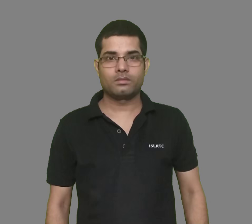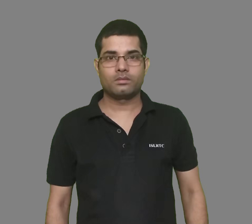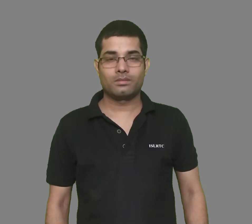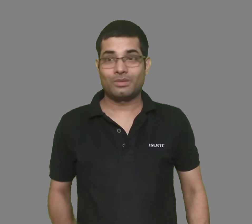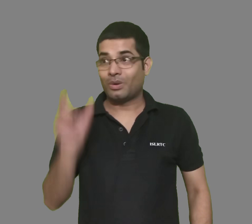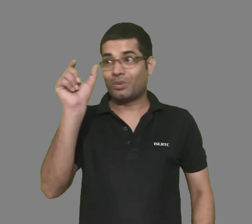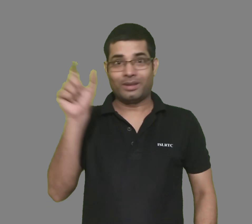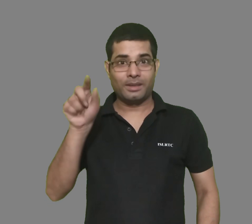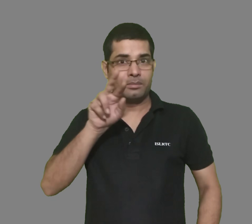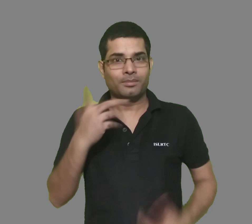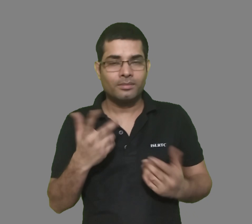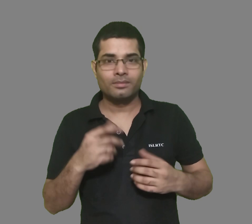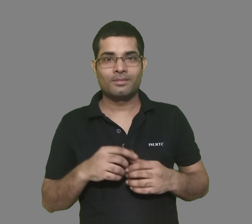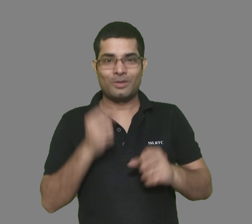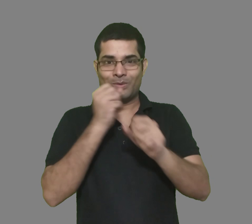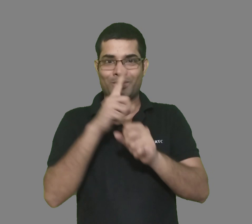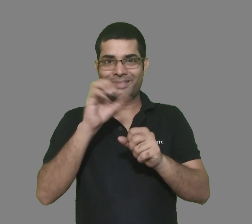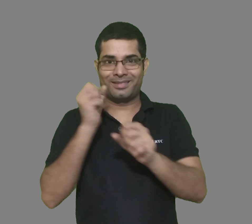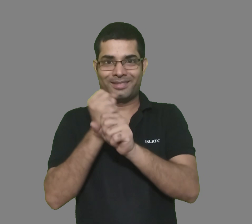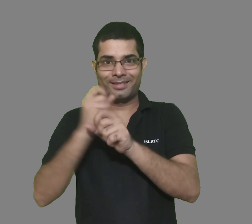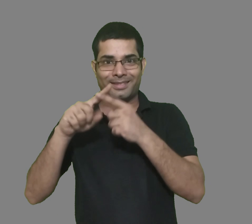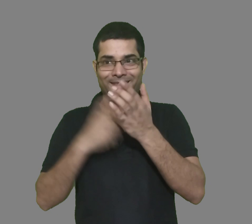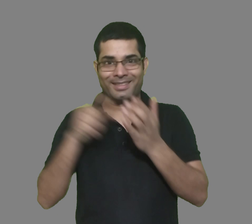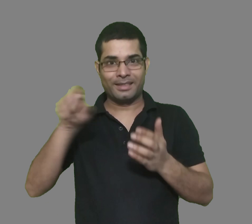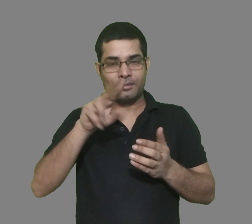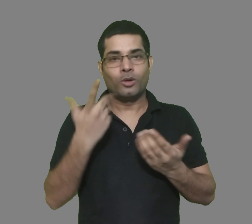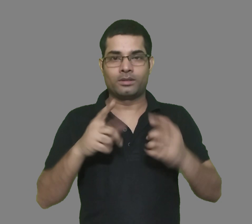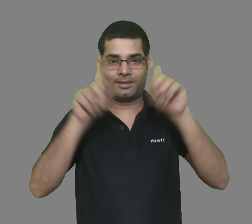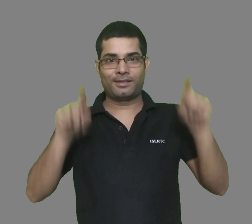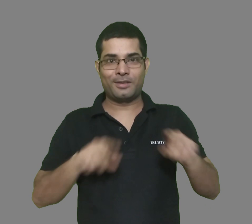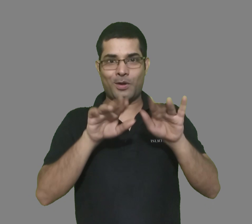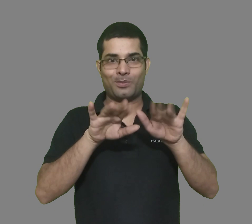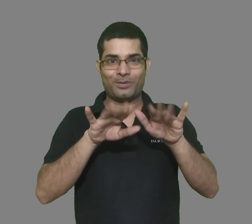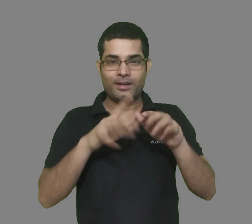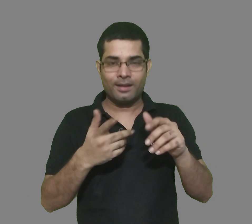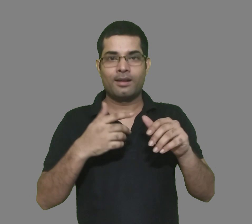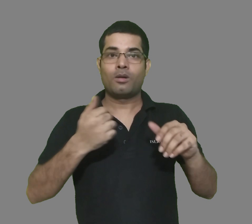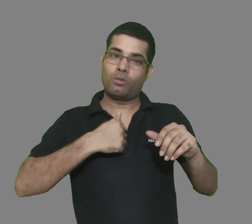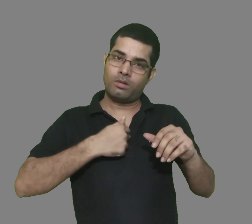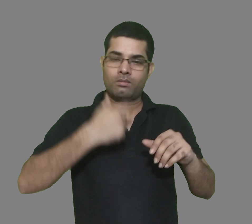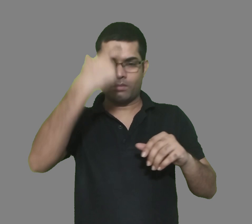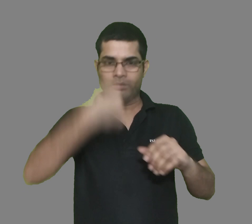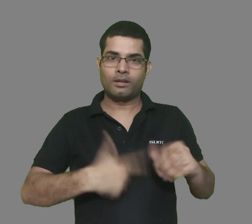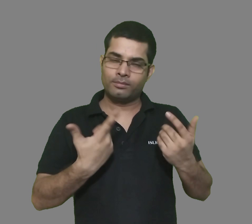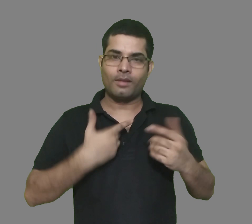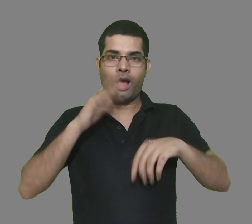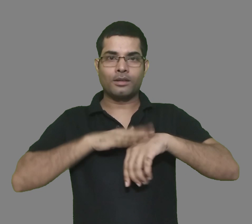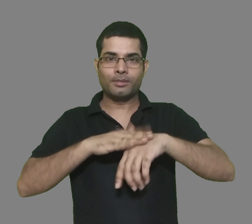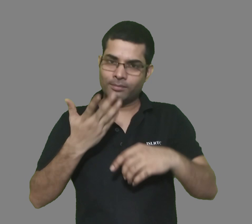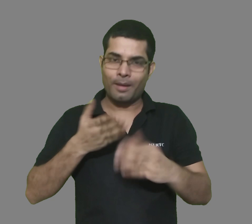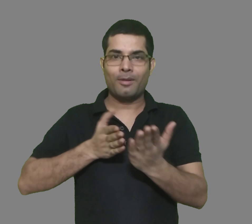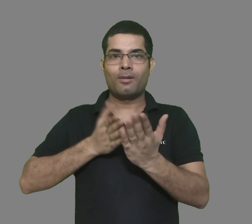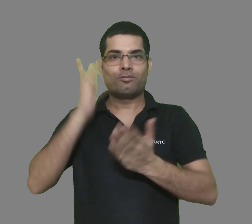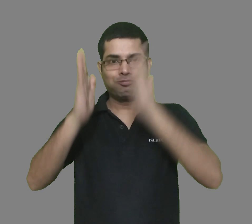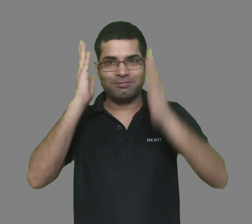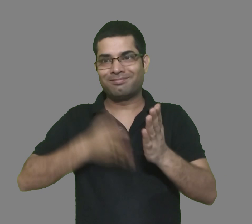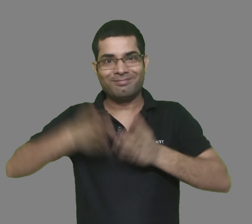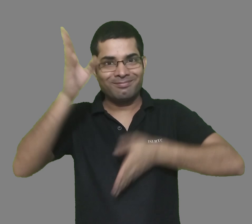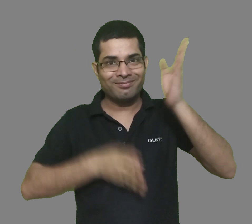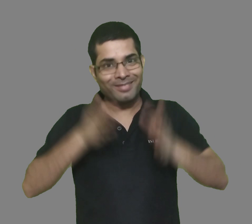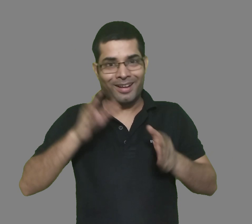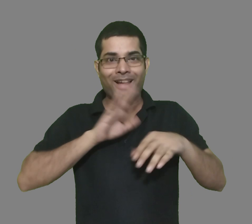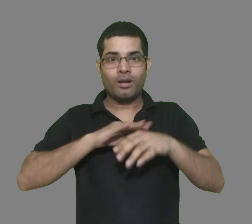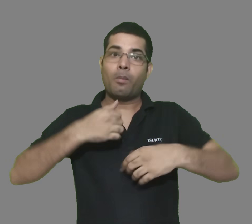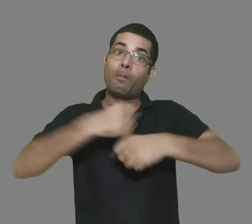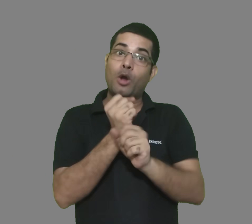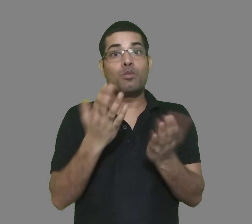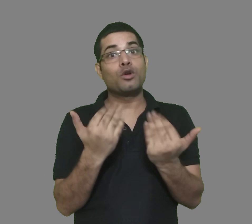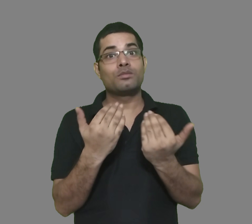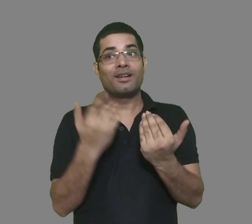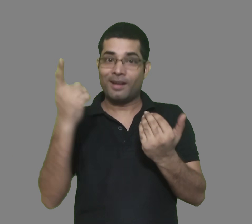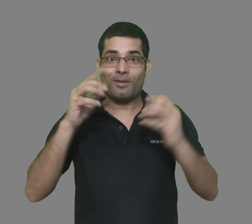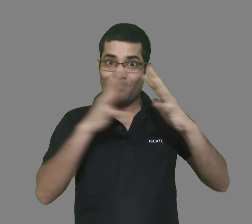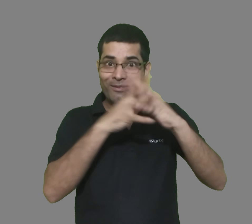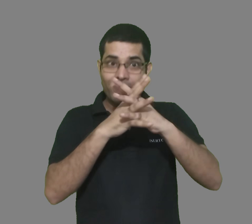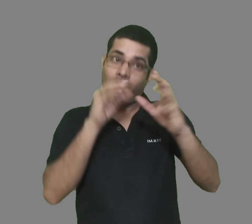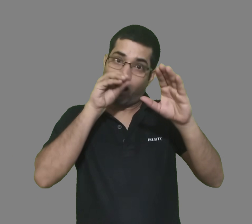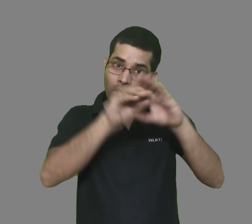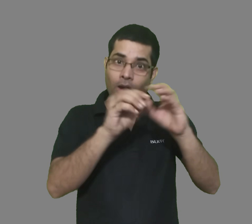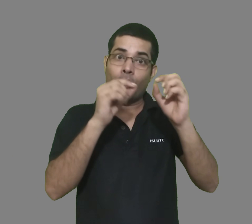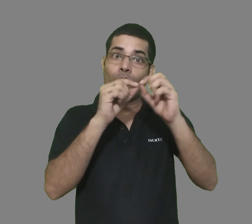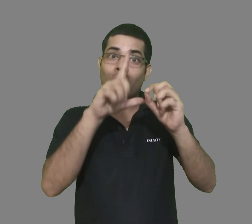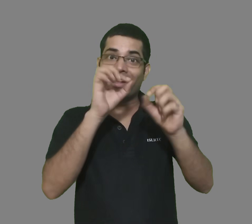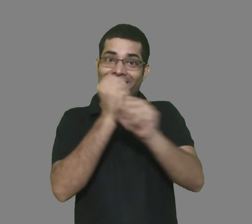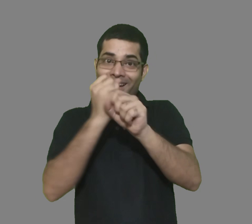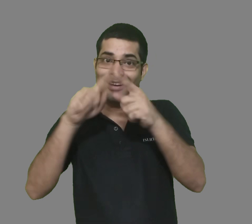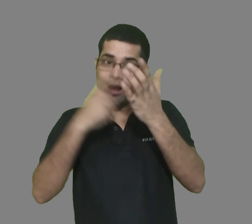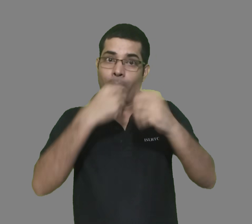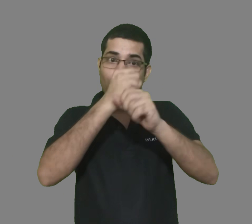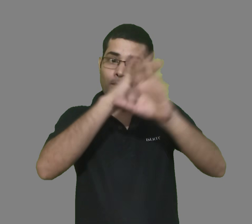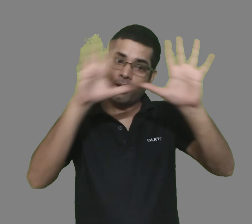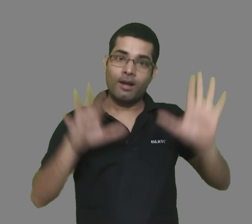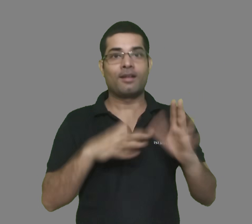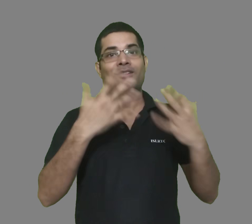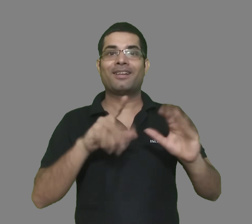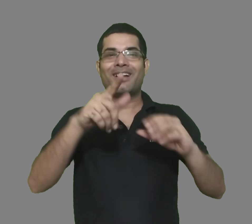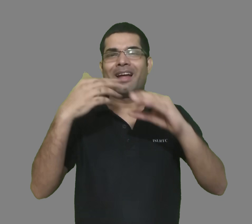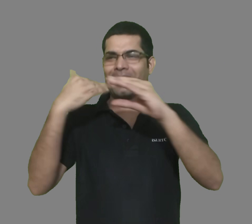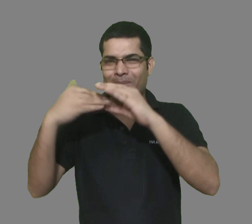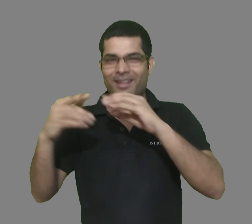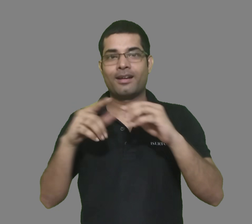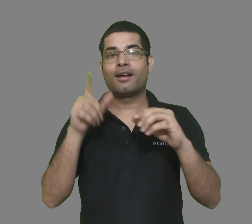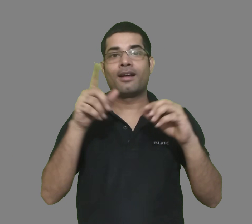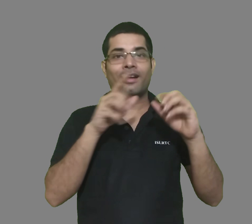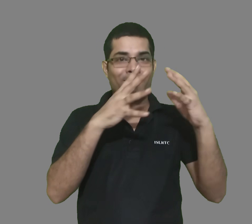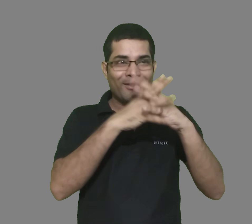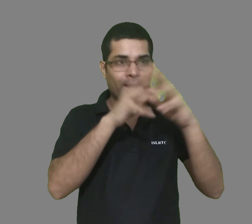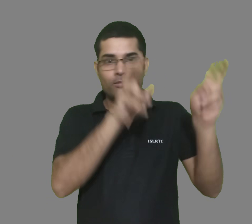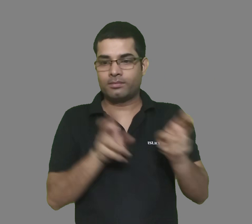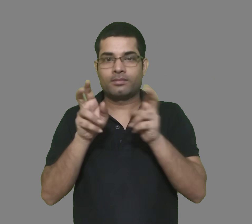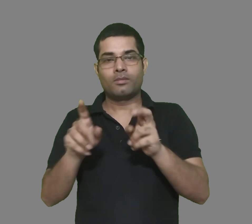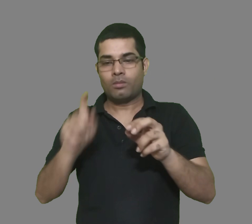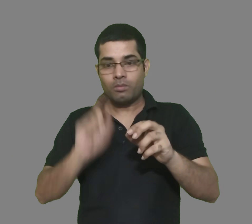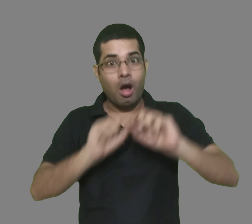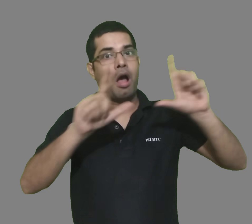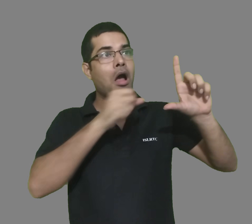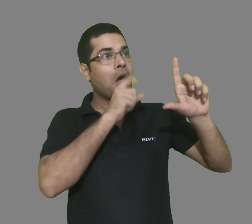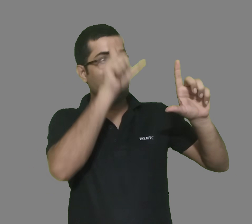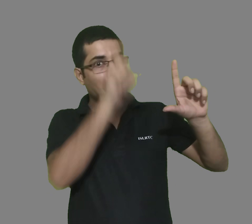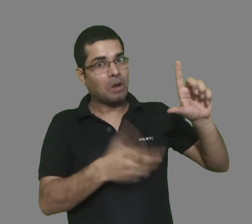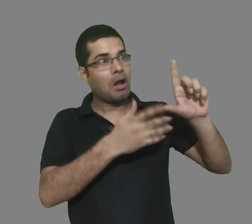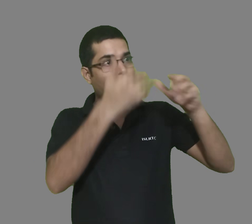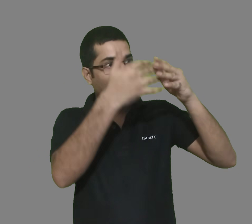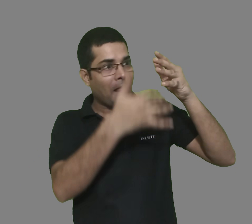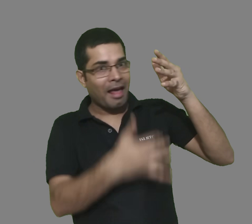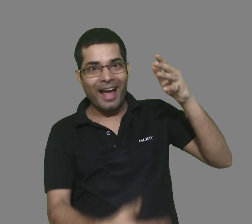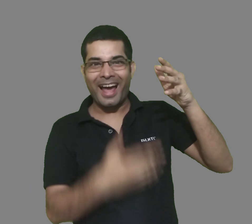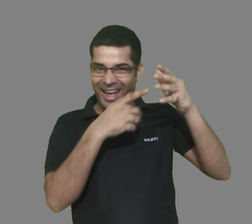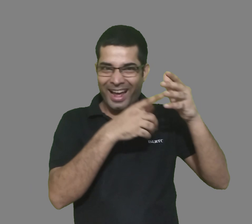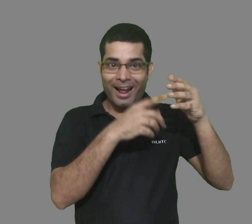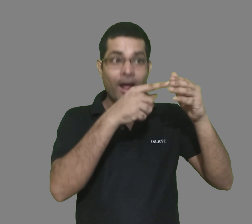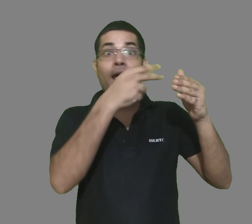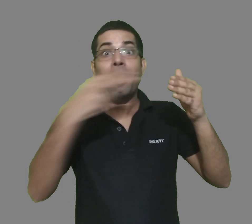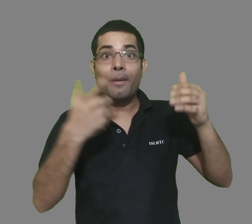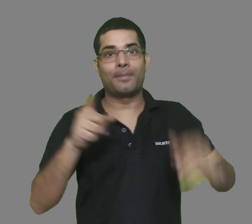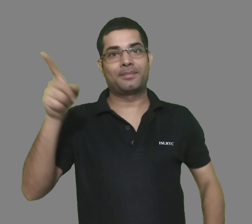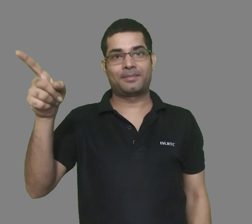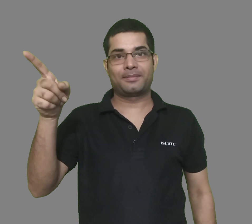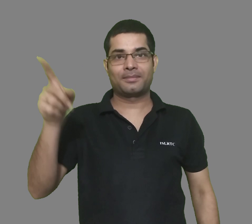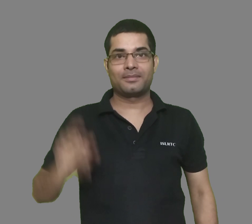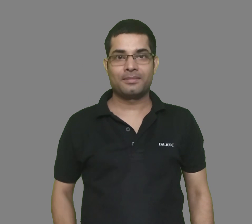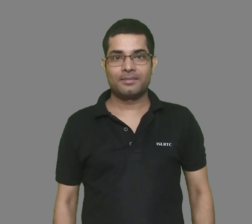Blogger